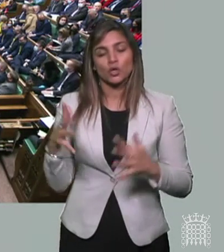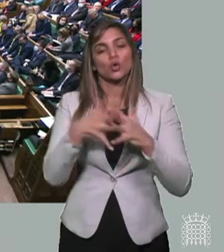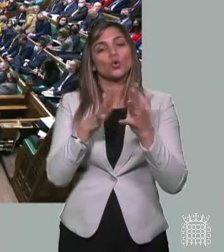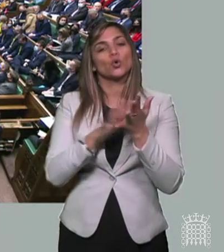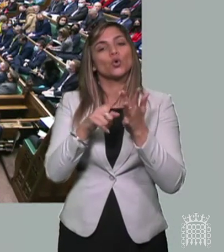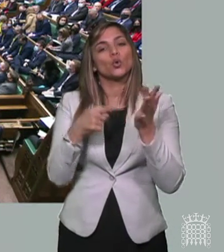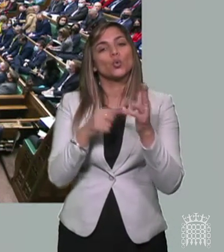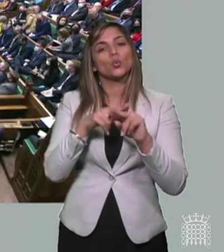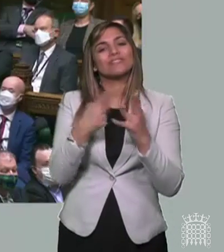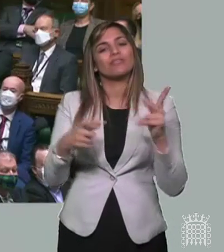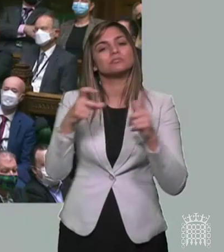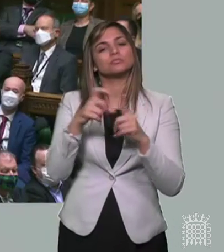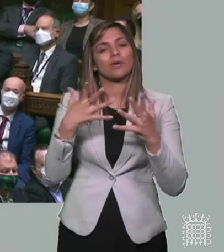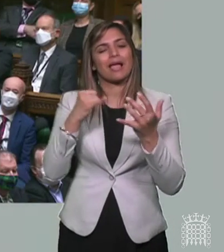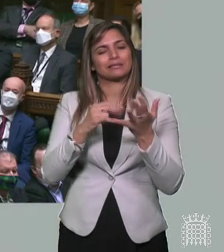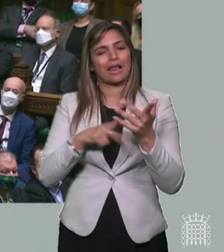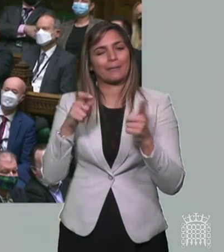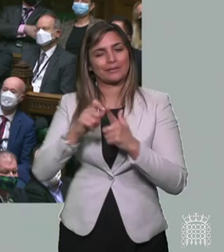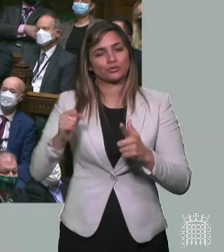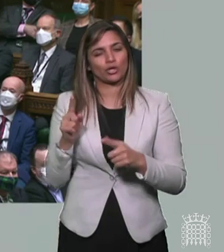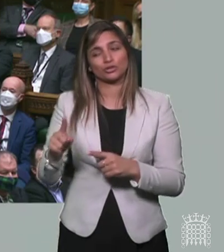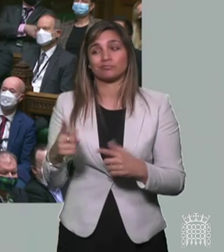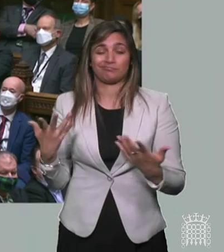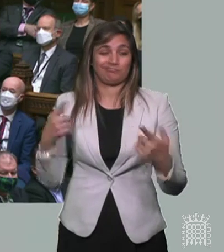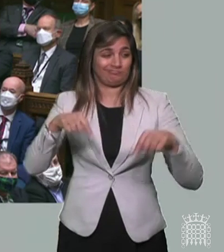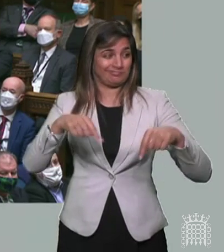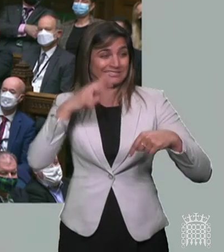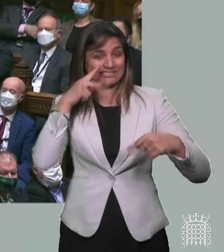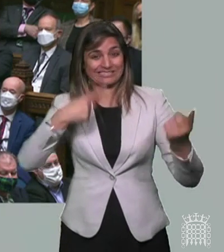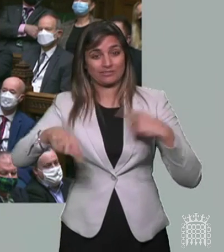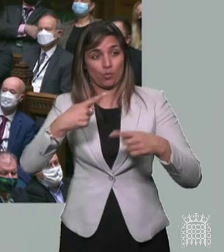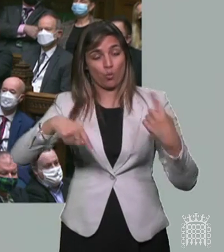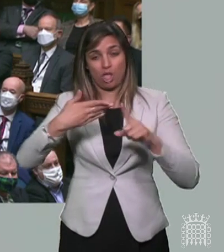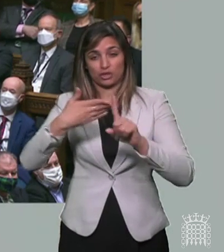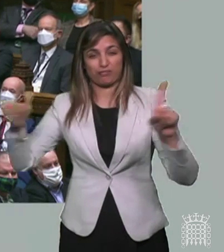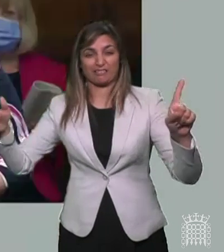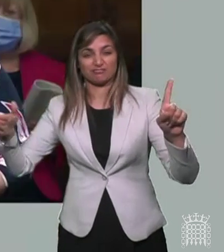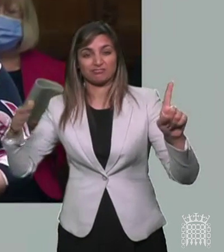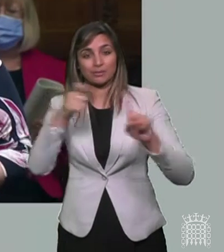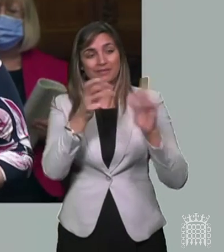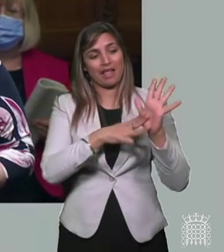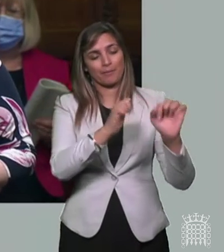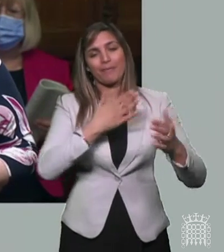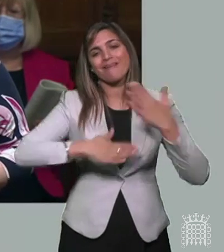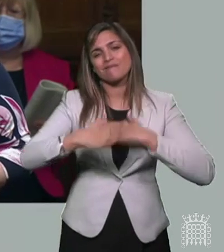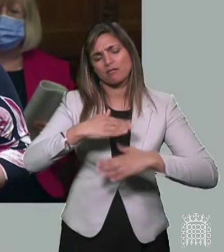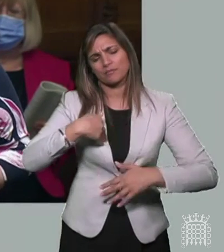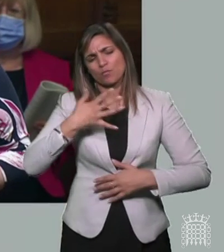This session shows how much of a distraction the Prime Minister’s behaviour has been.